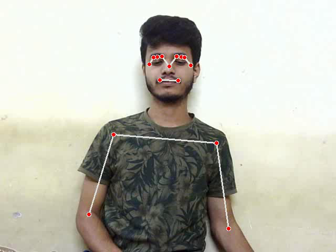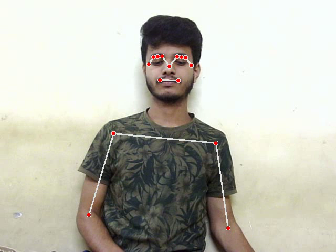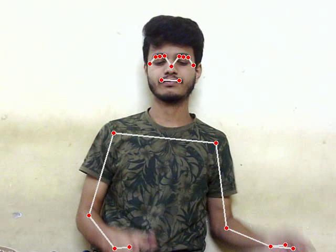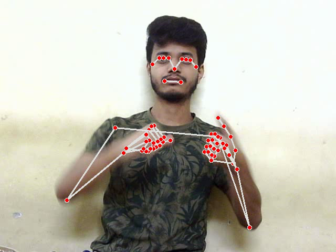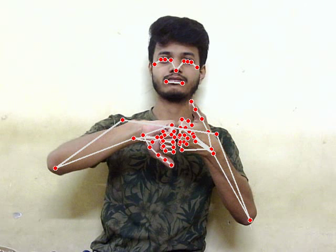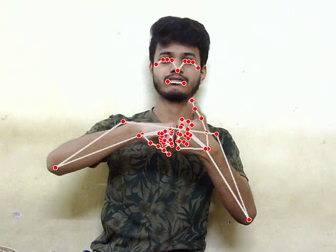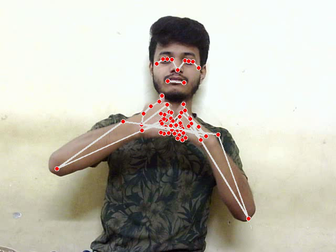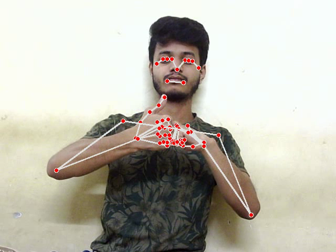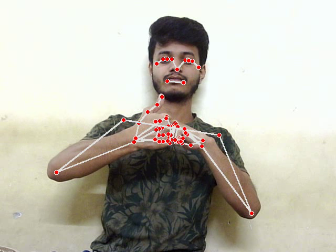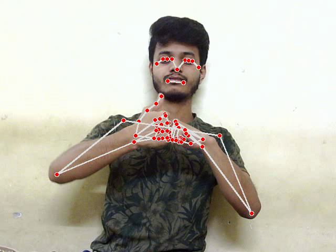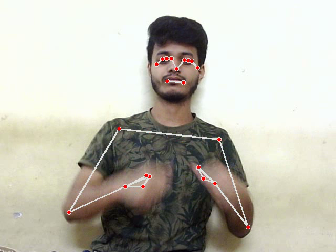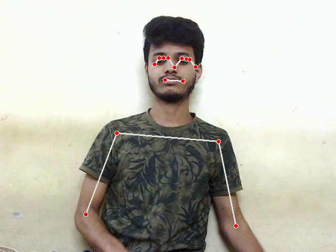how